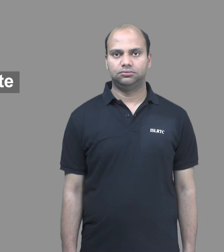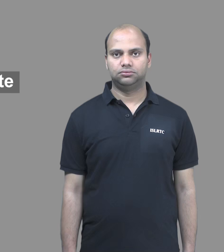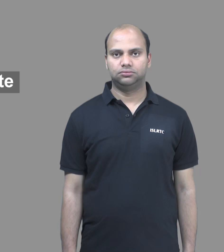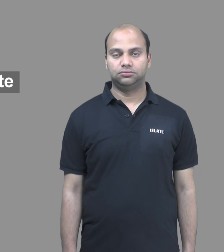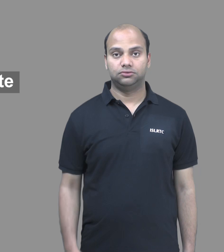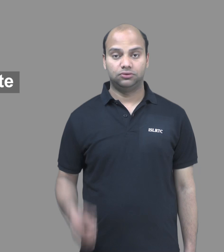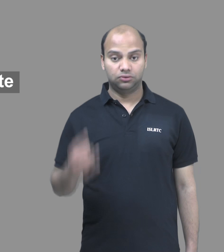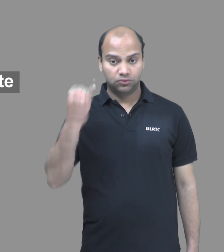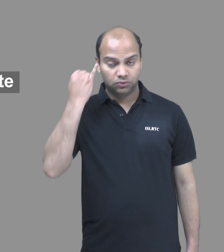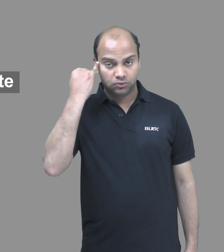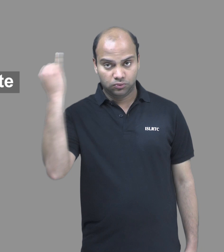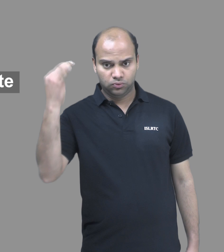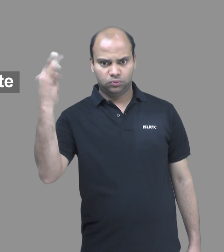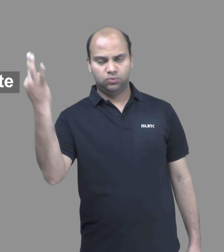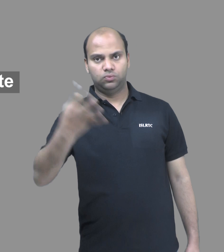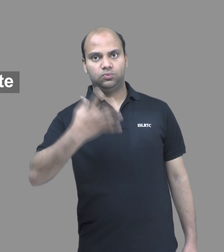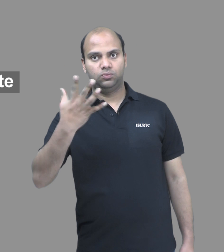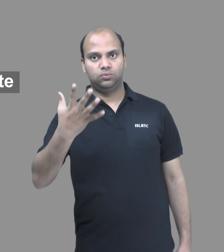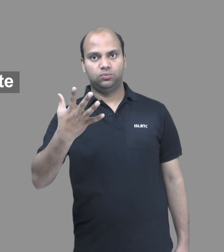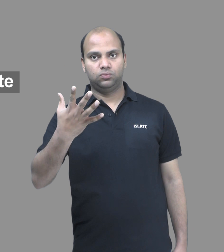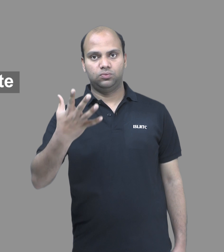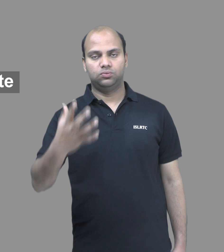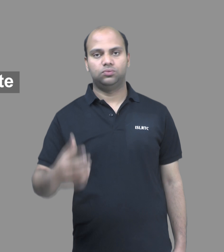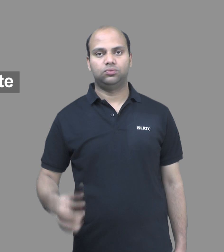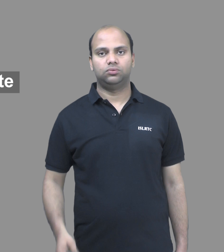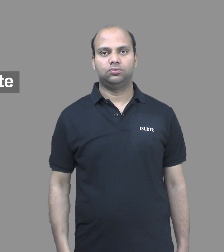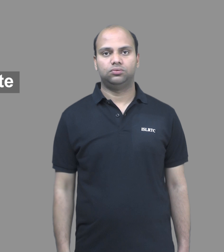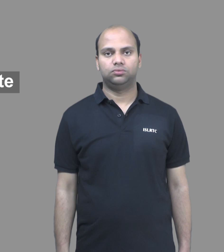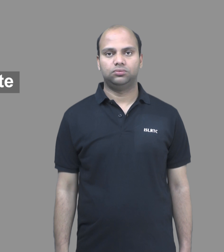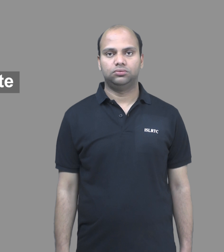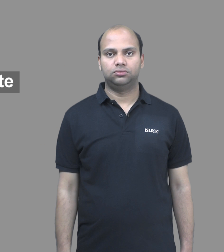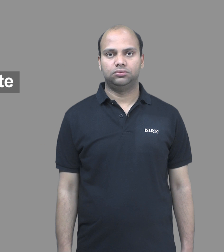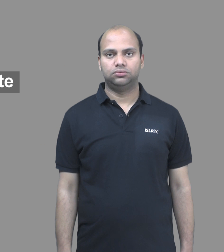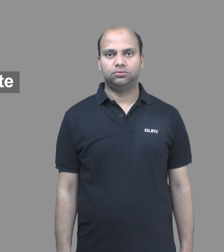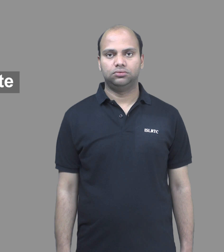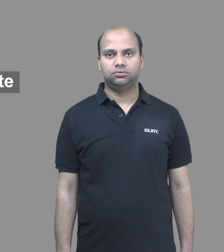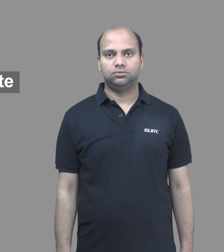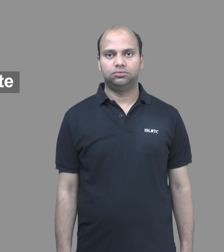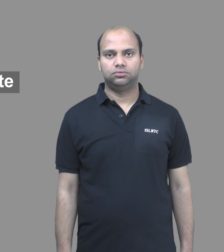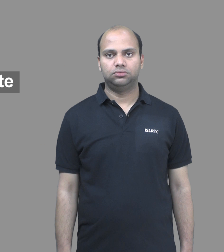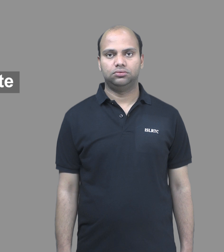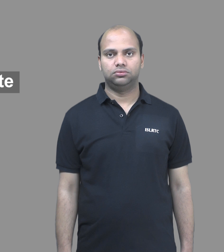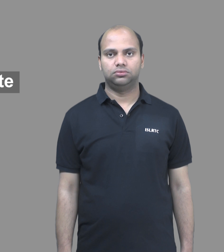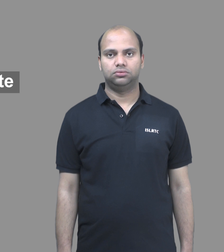Innovate